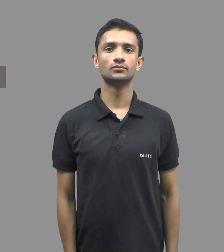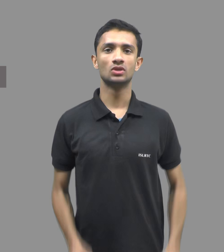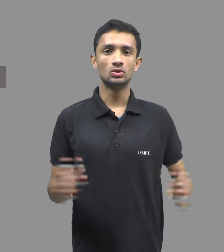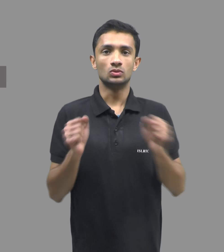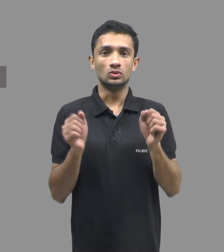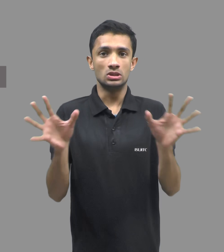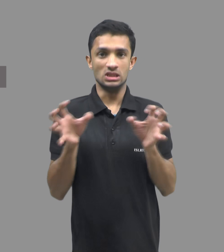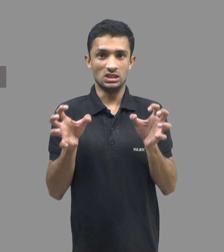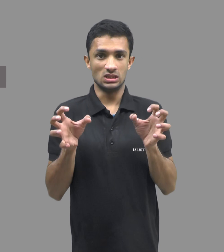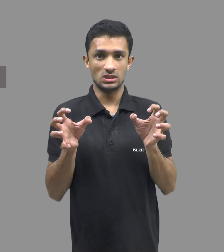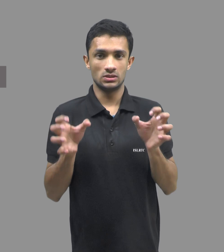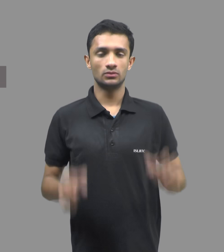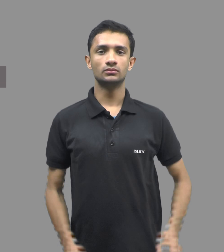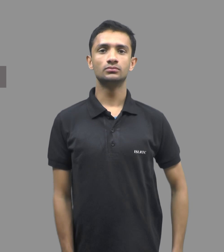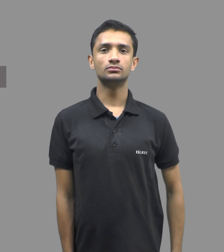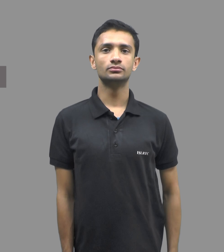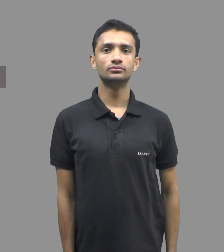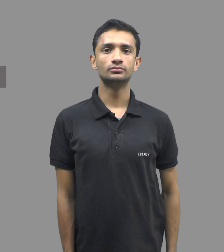Freeze